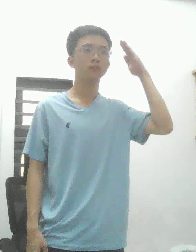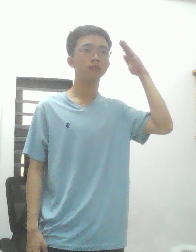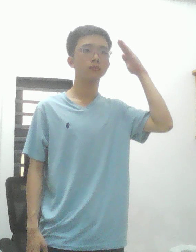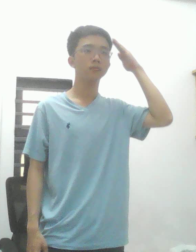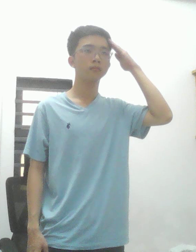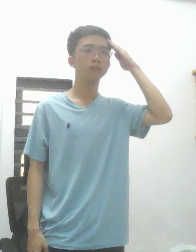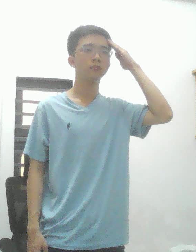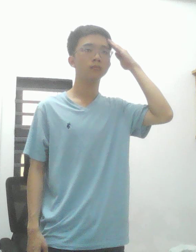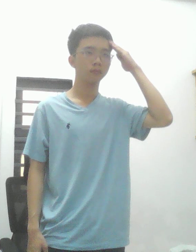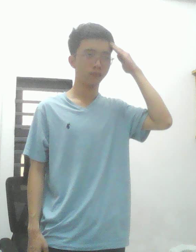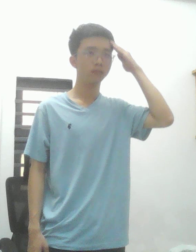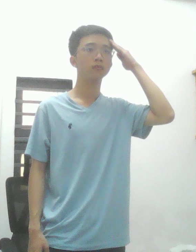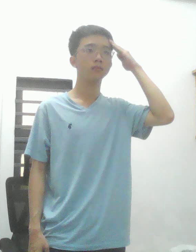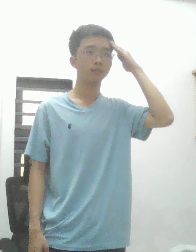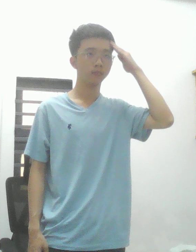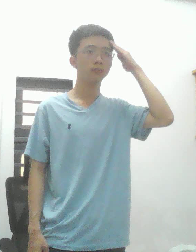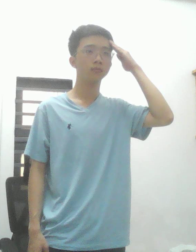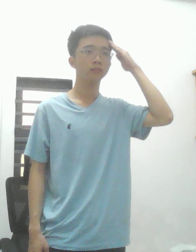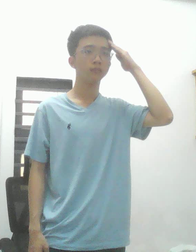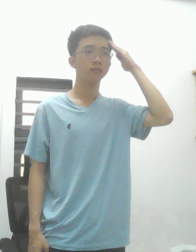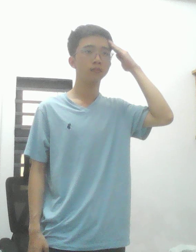biet